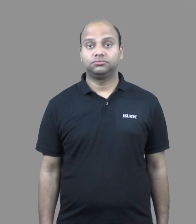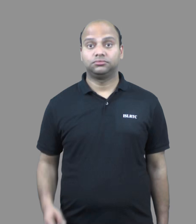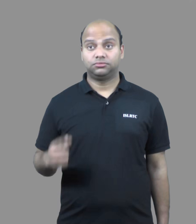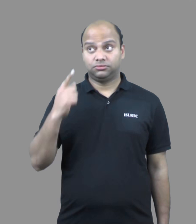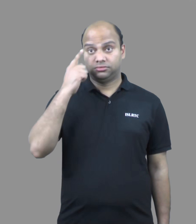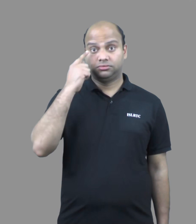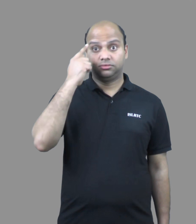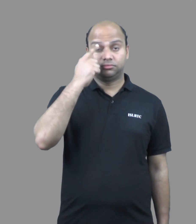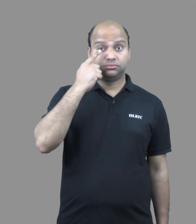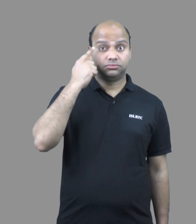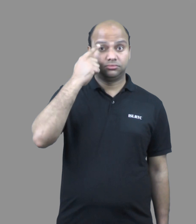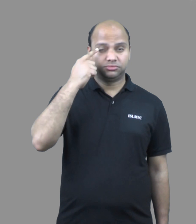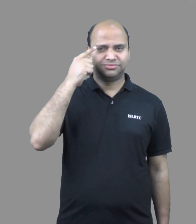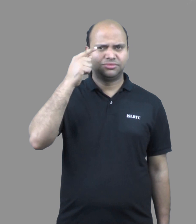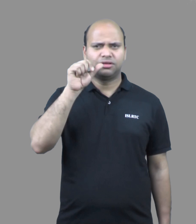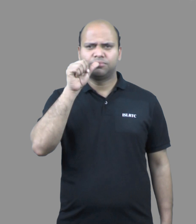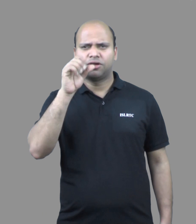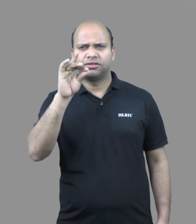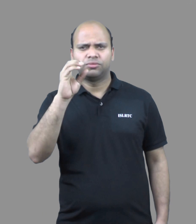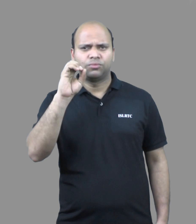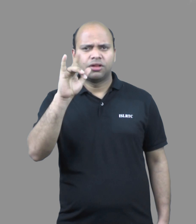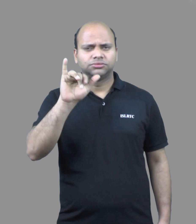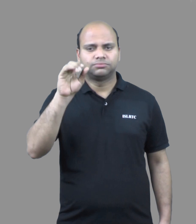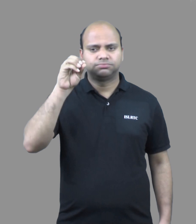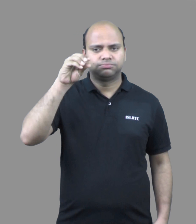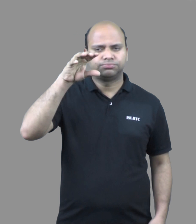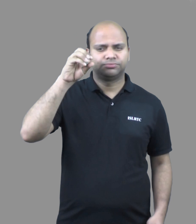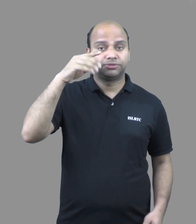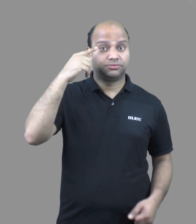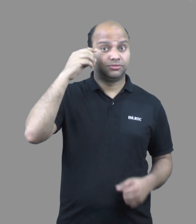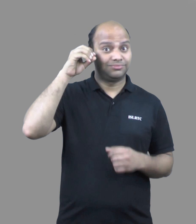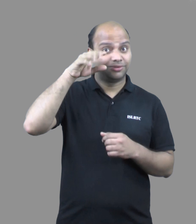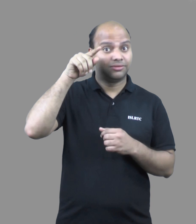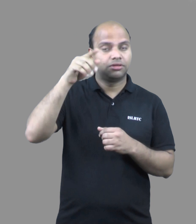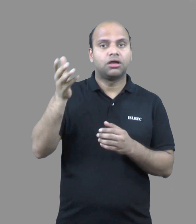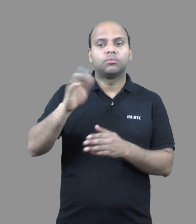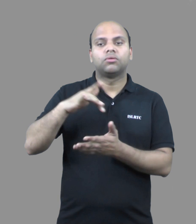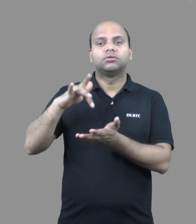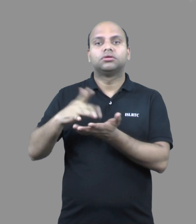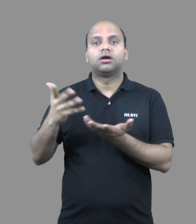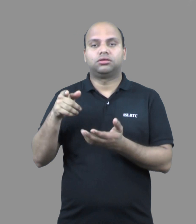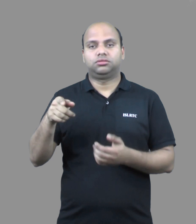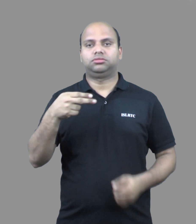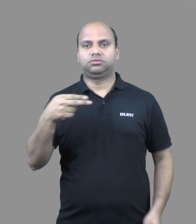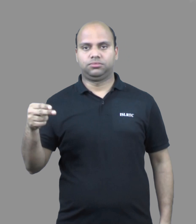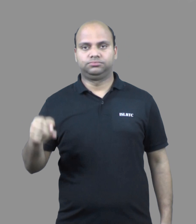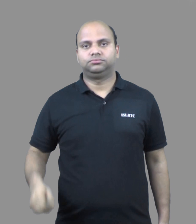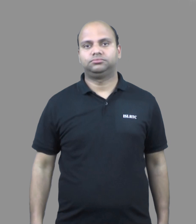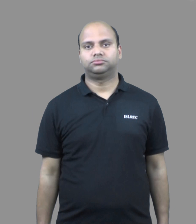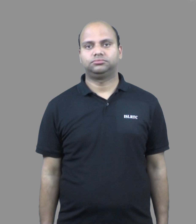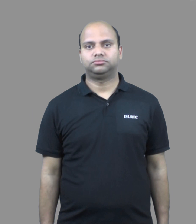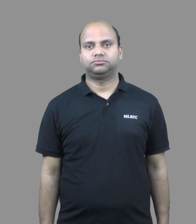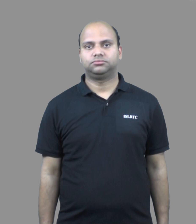Meibomian Gland